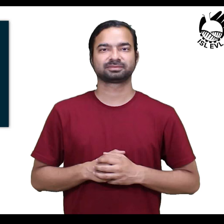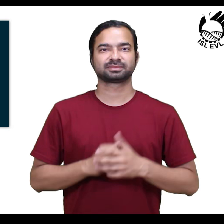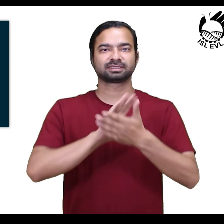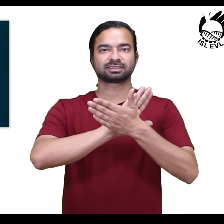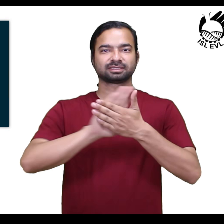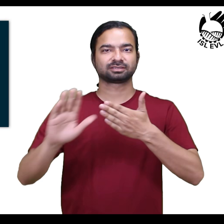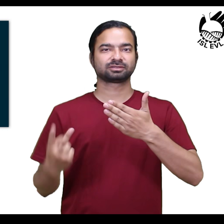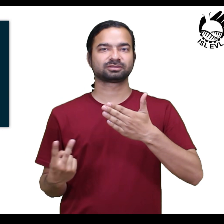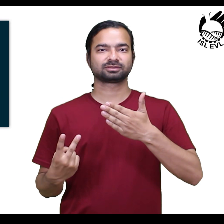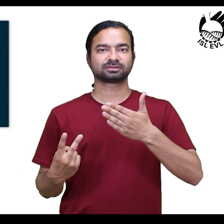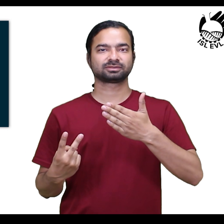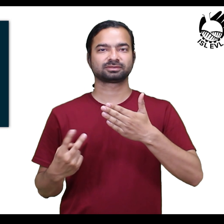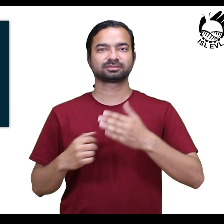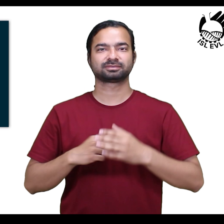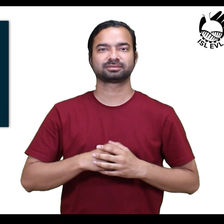Hydrogen